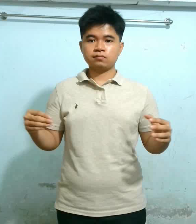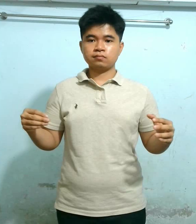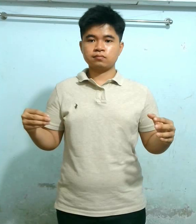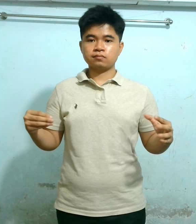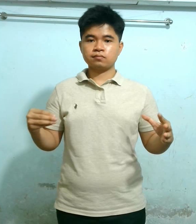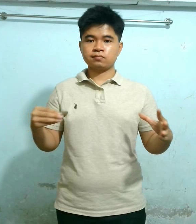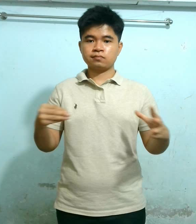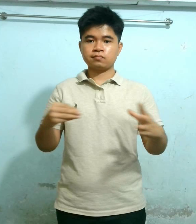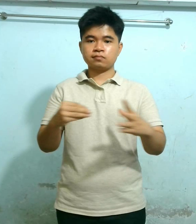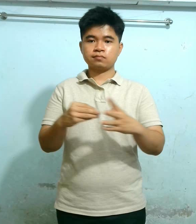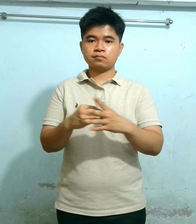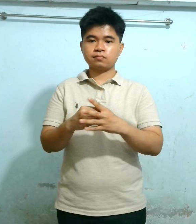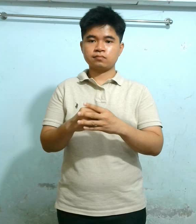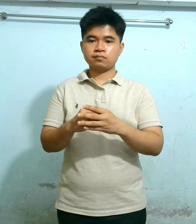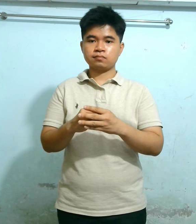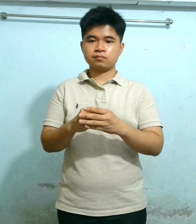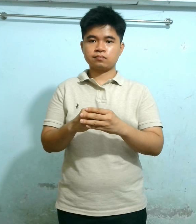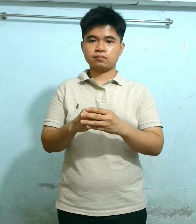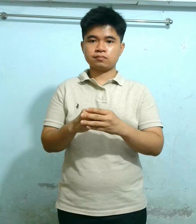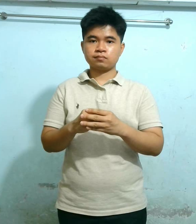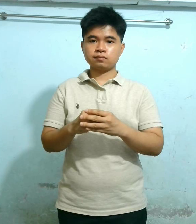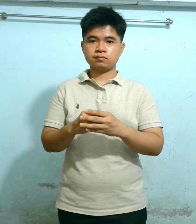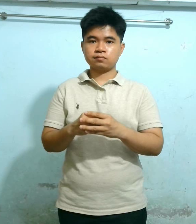nhom